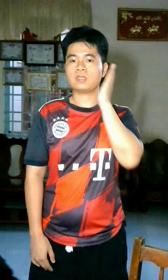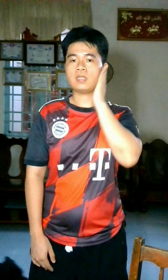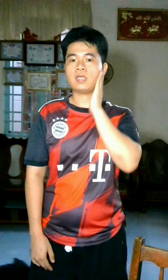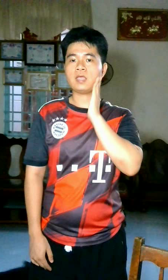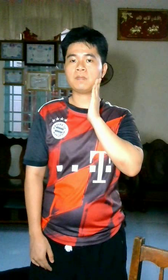dep